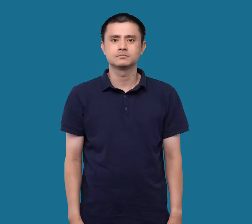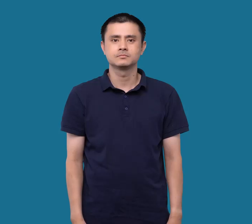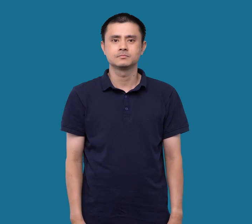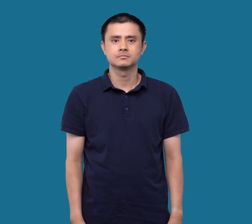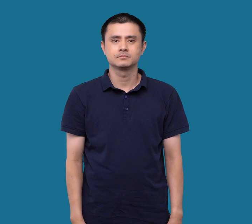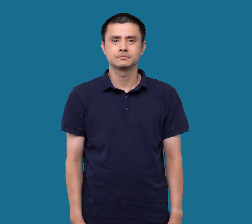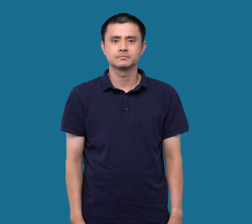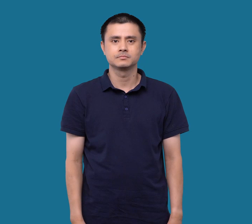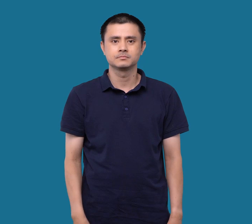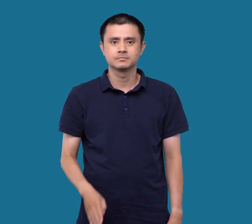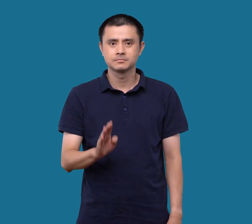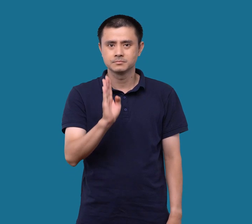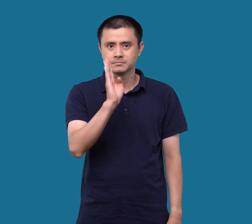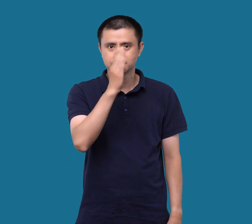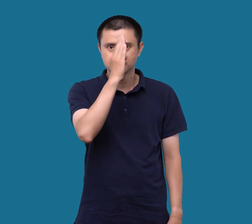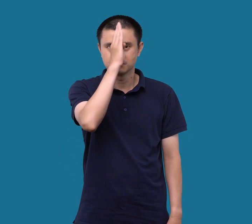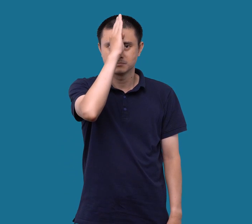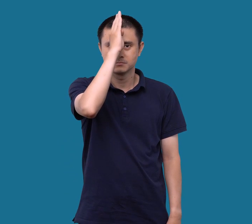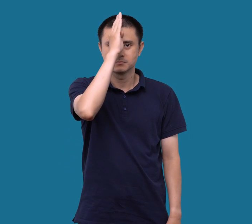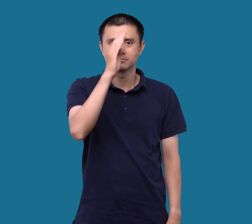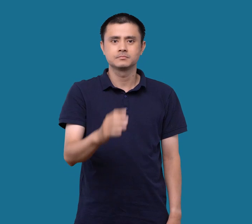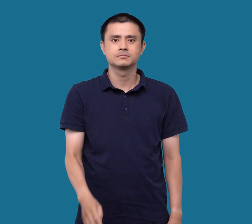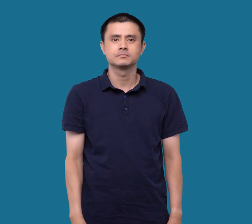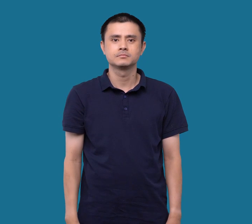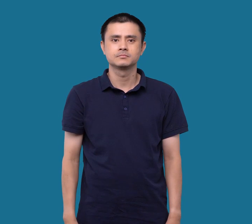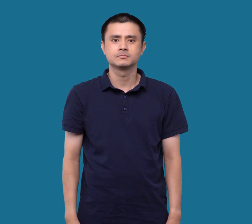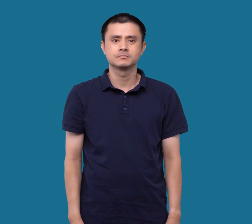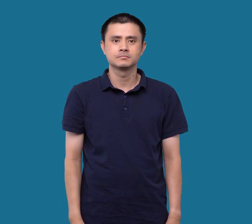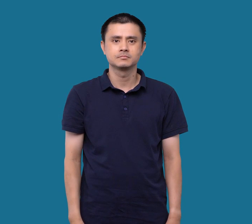kính